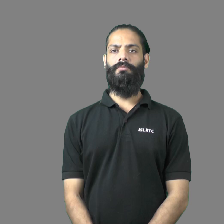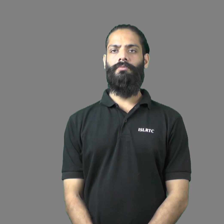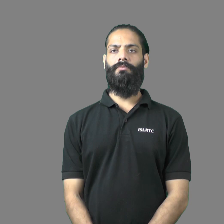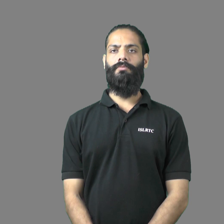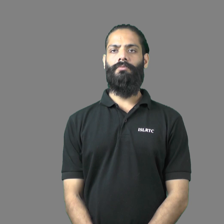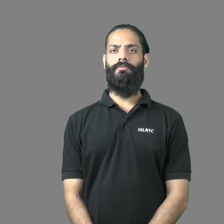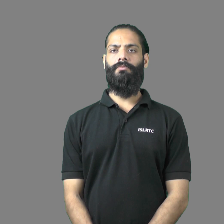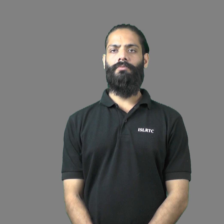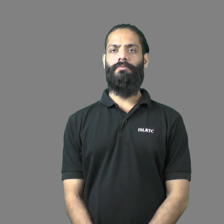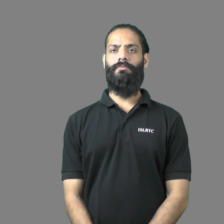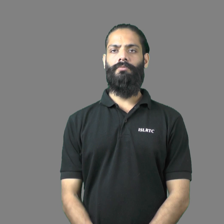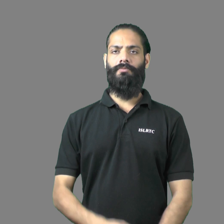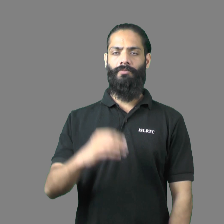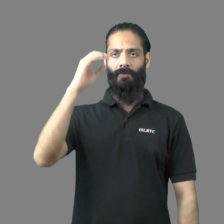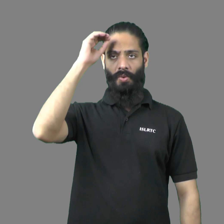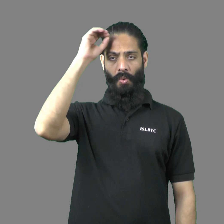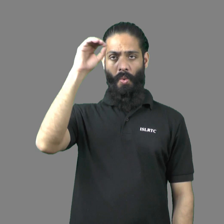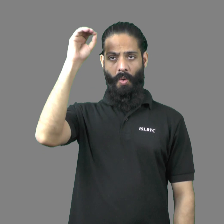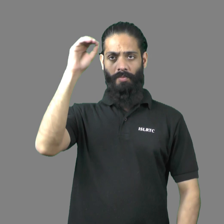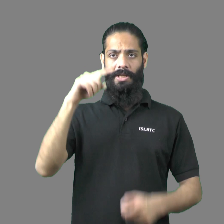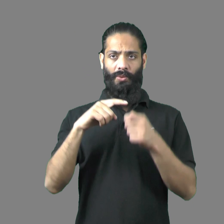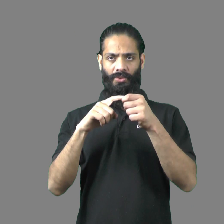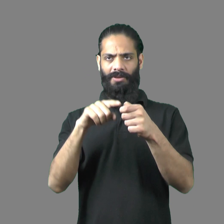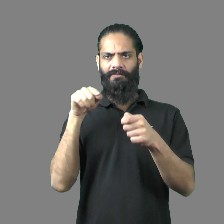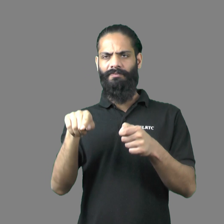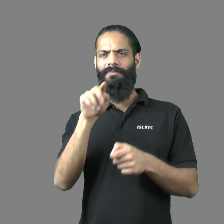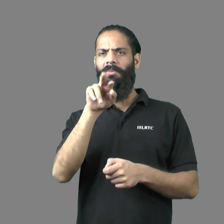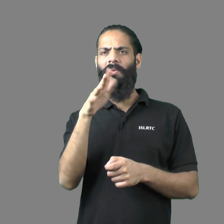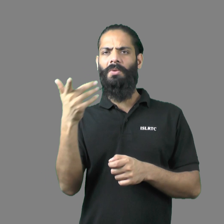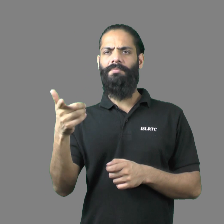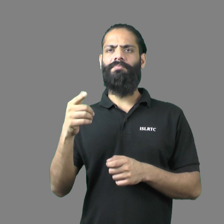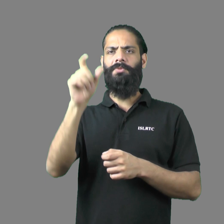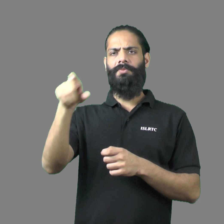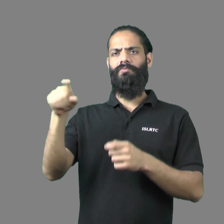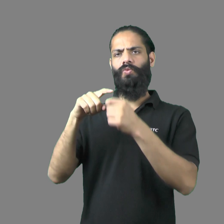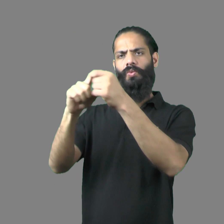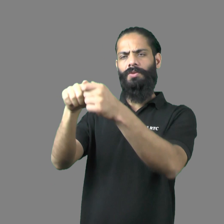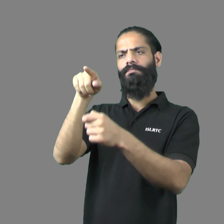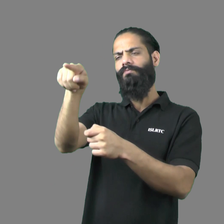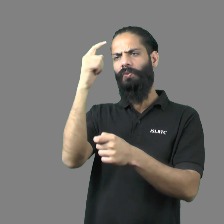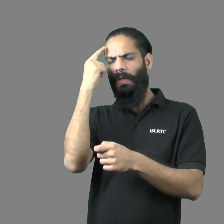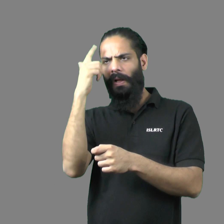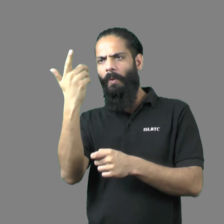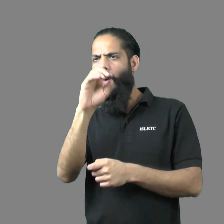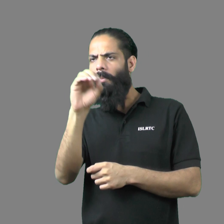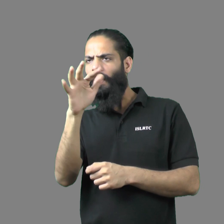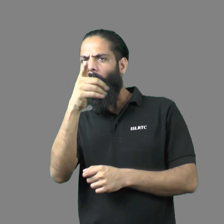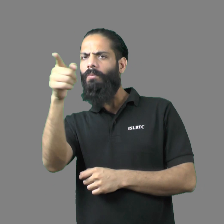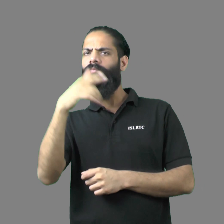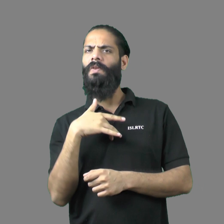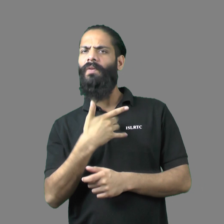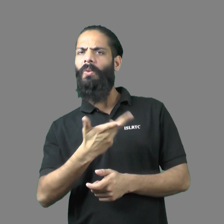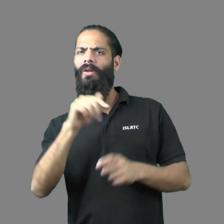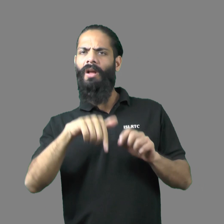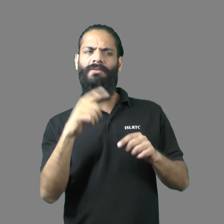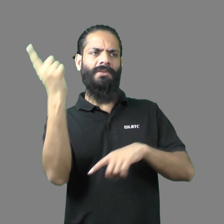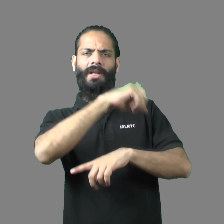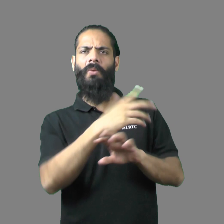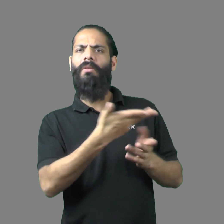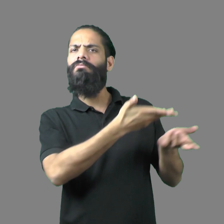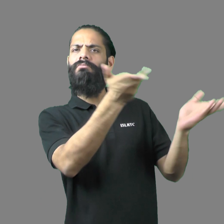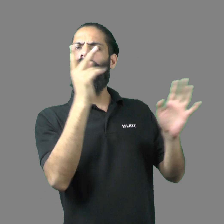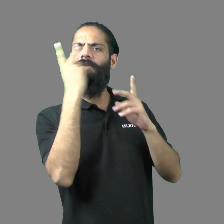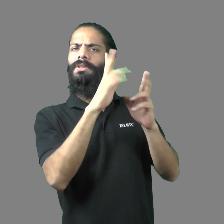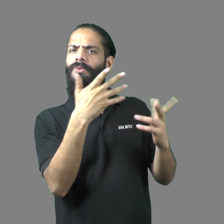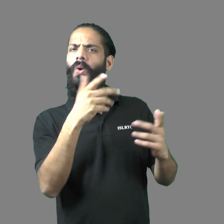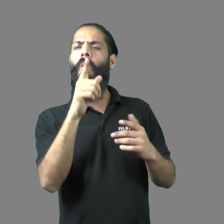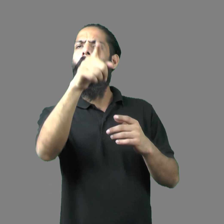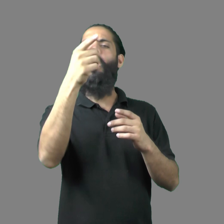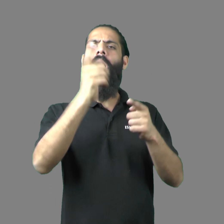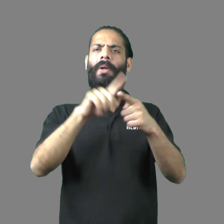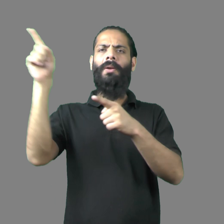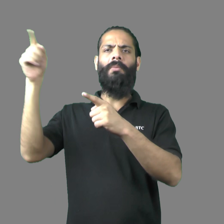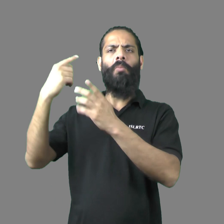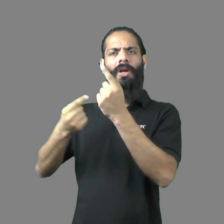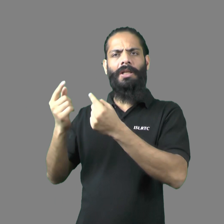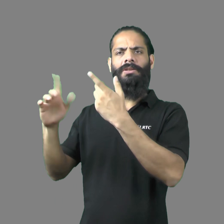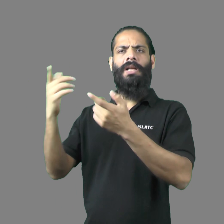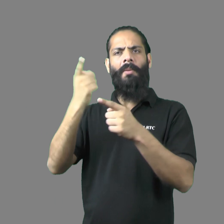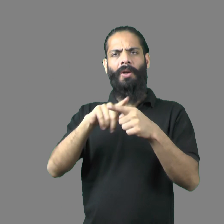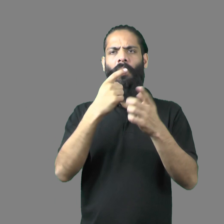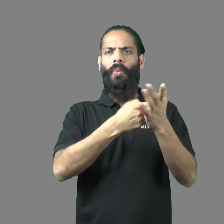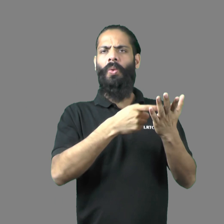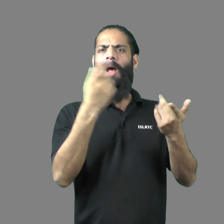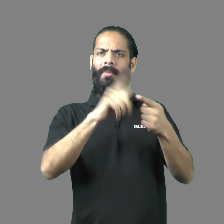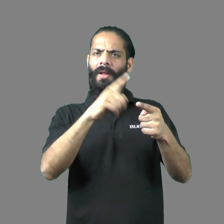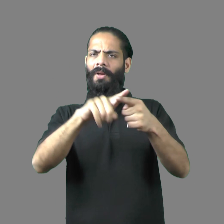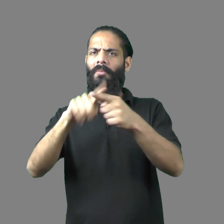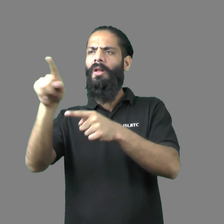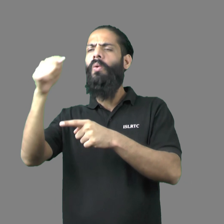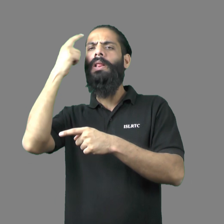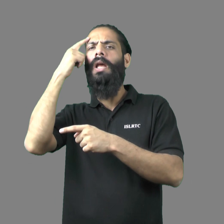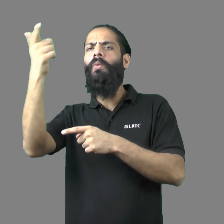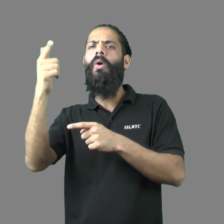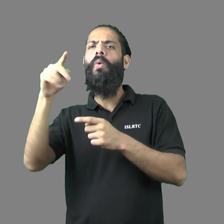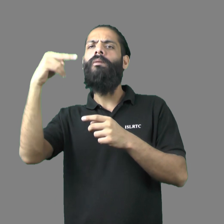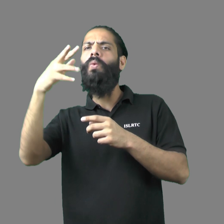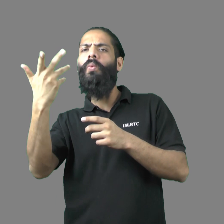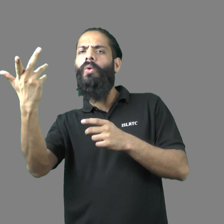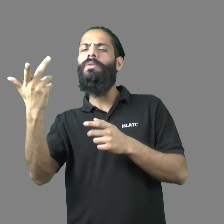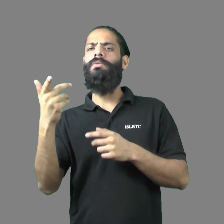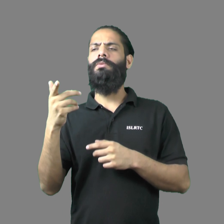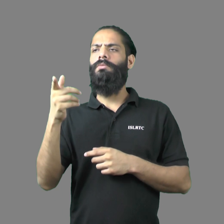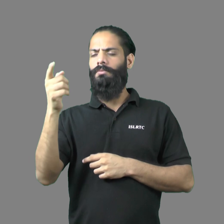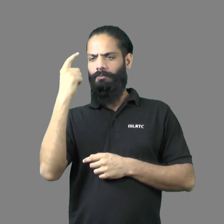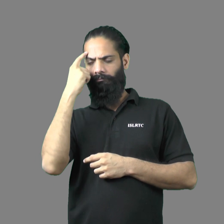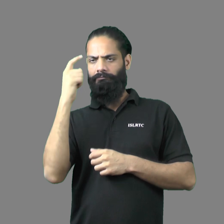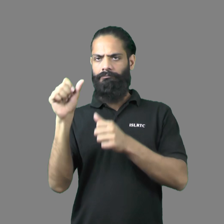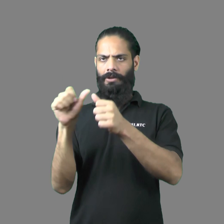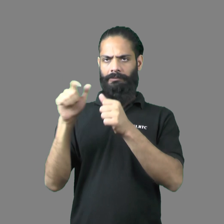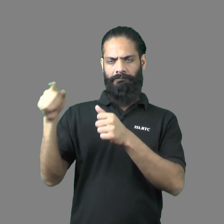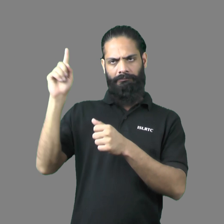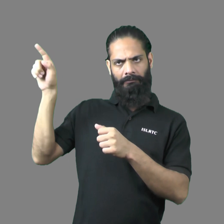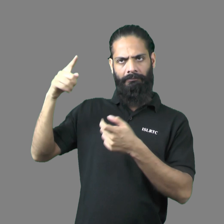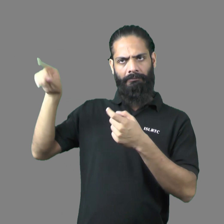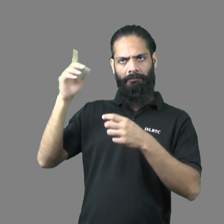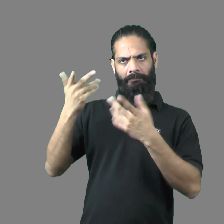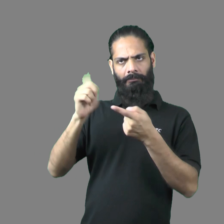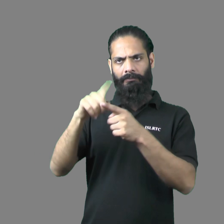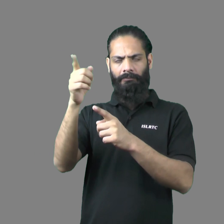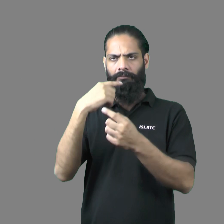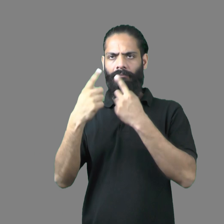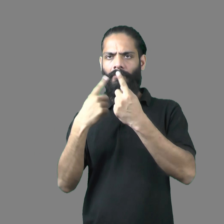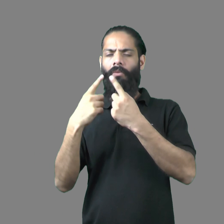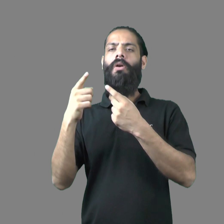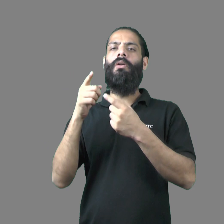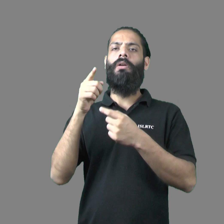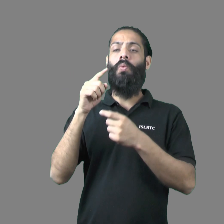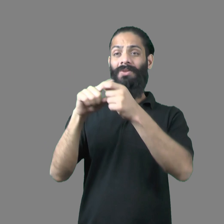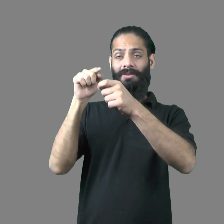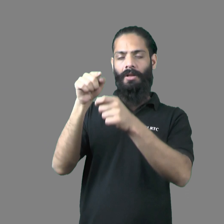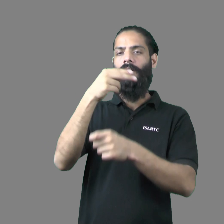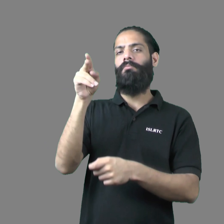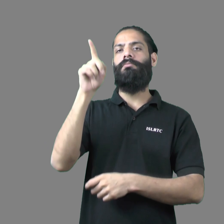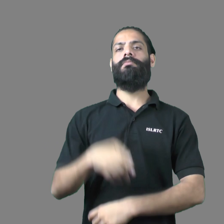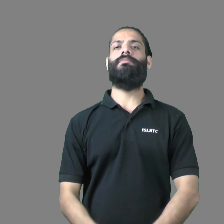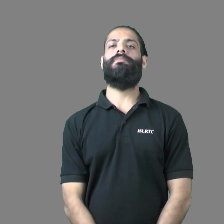Opinion Question